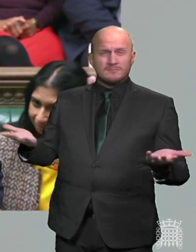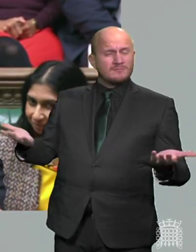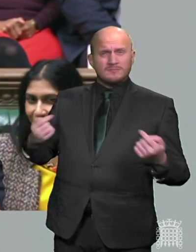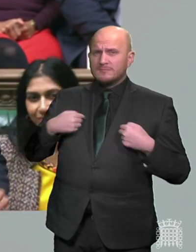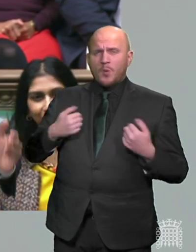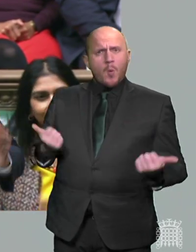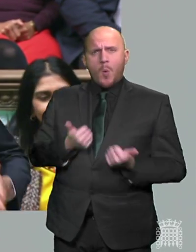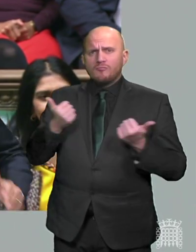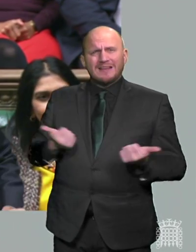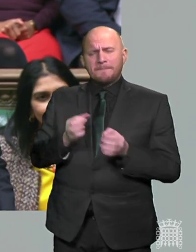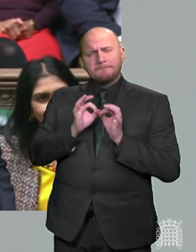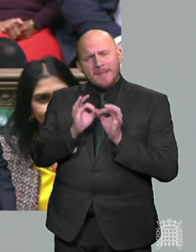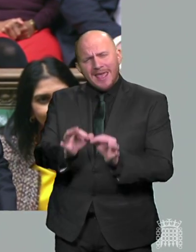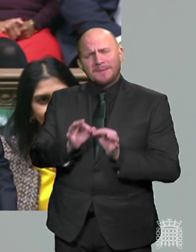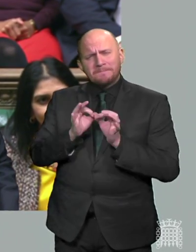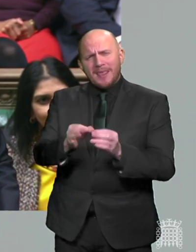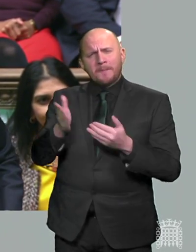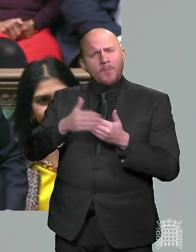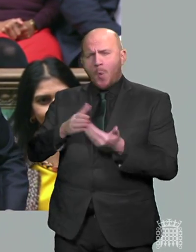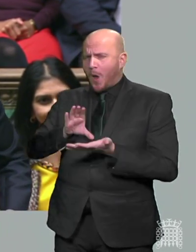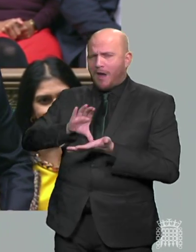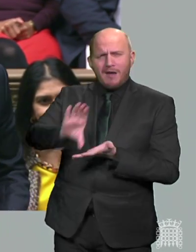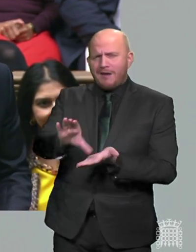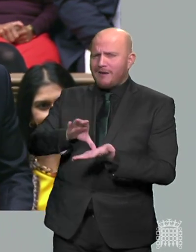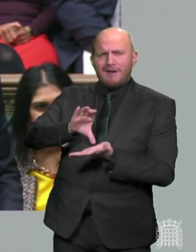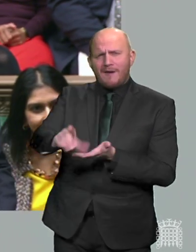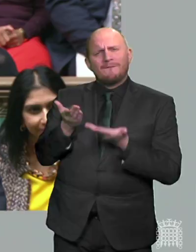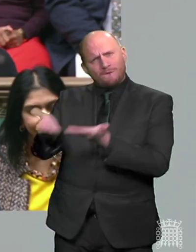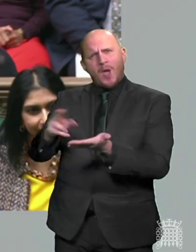We are already hiring thousands more doctors and nurses.